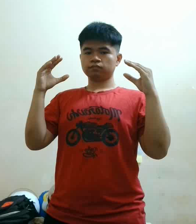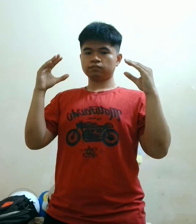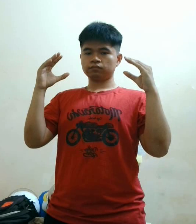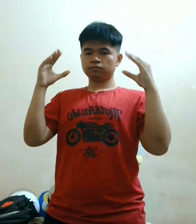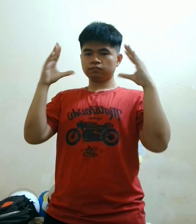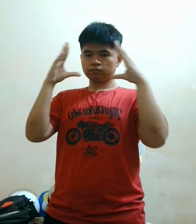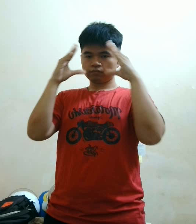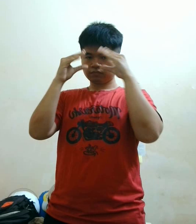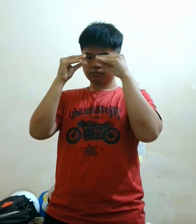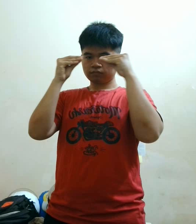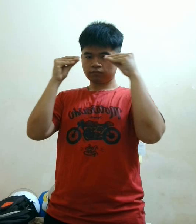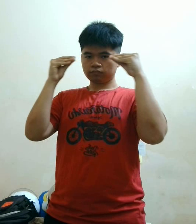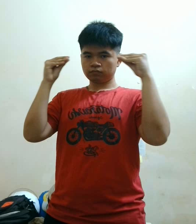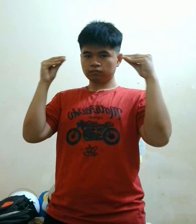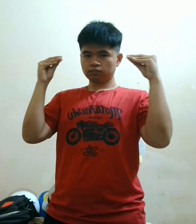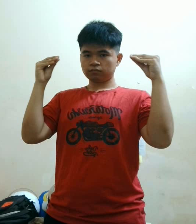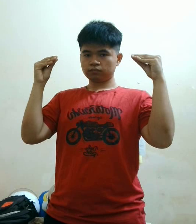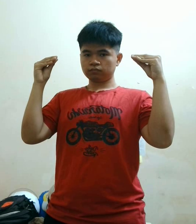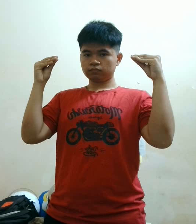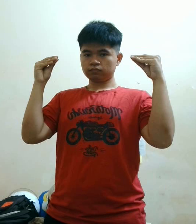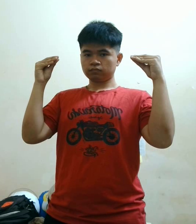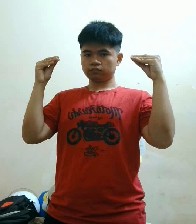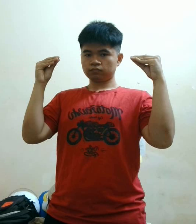buoi toi